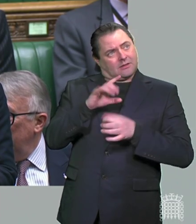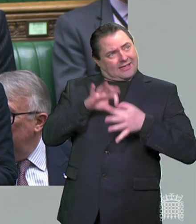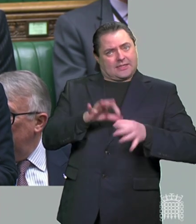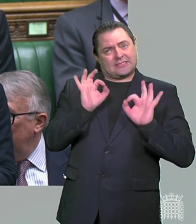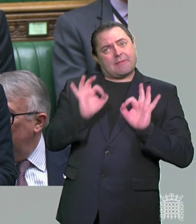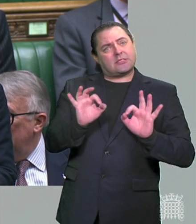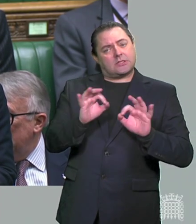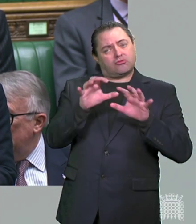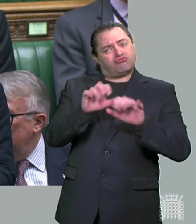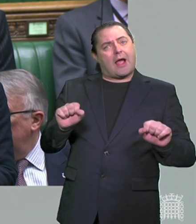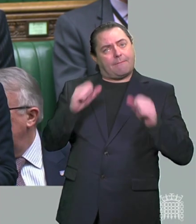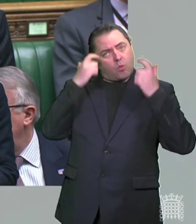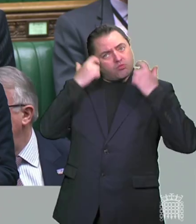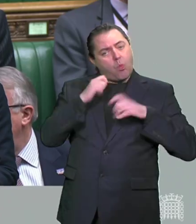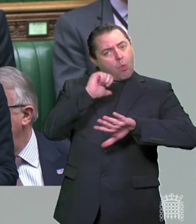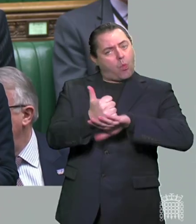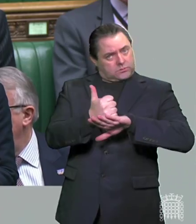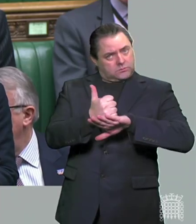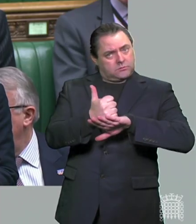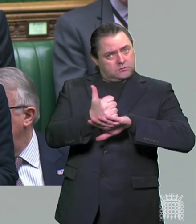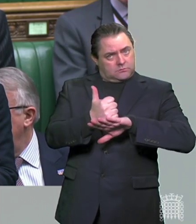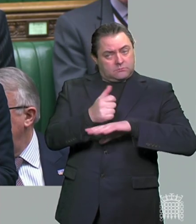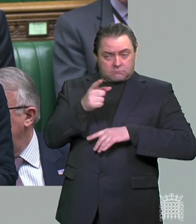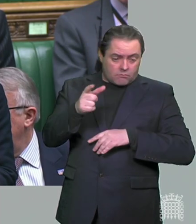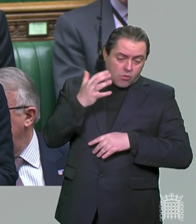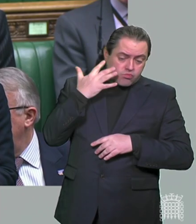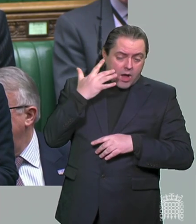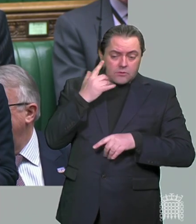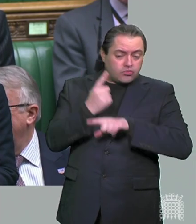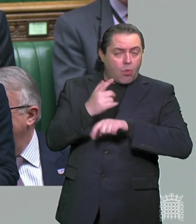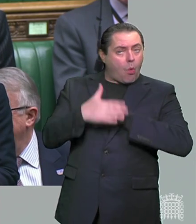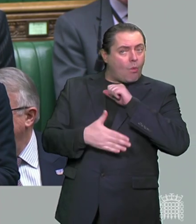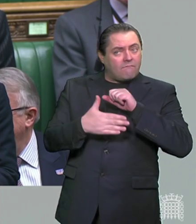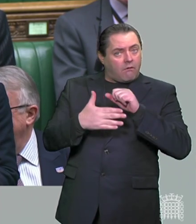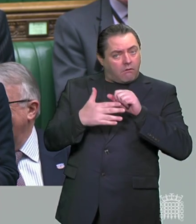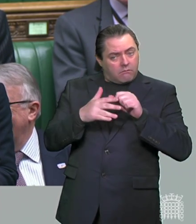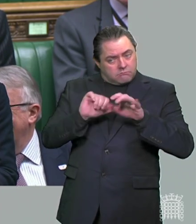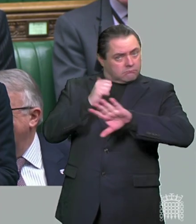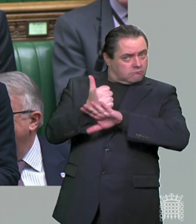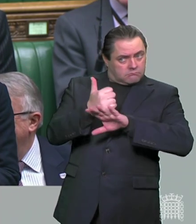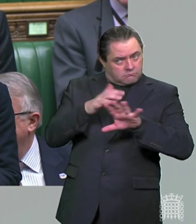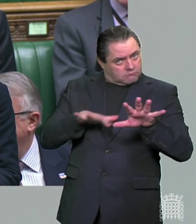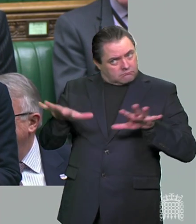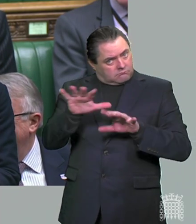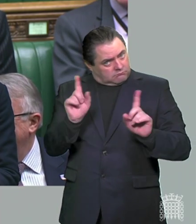Can the Attorney General confirm when a decision on the further roll-out of specialist rape courts will be made?